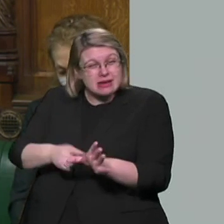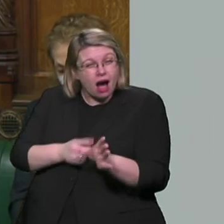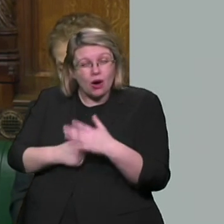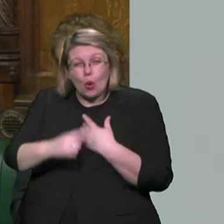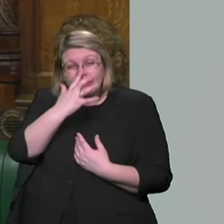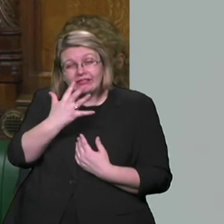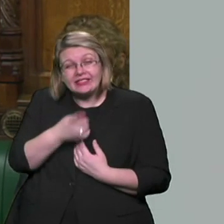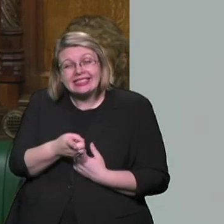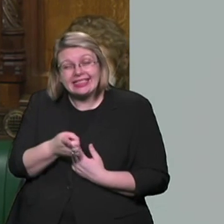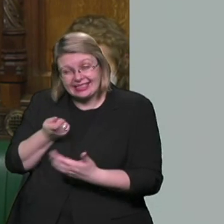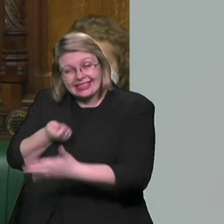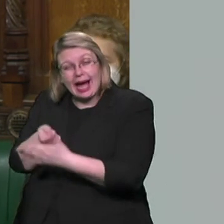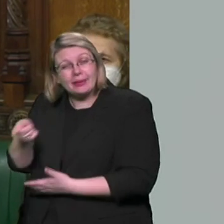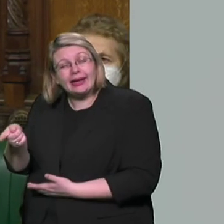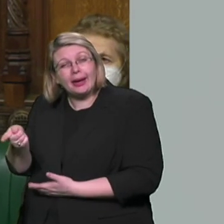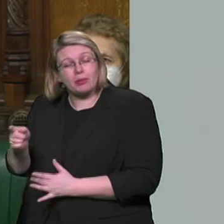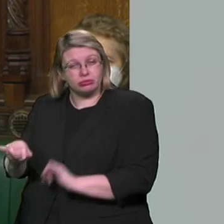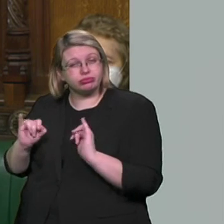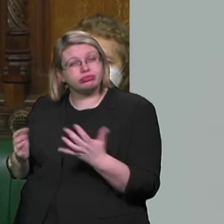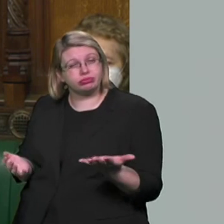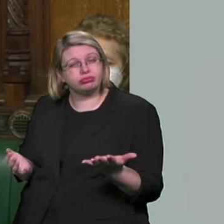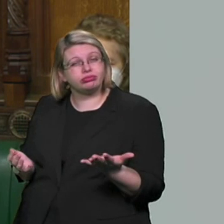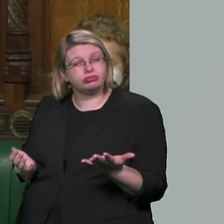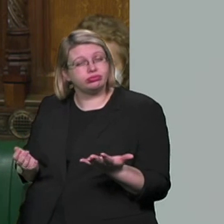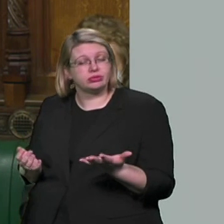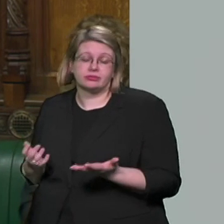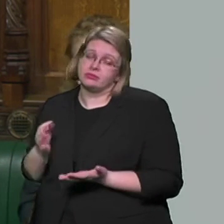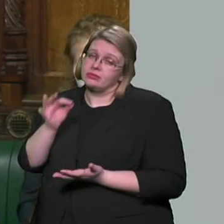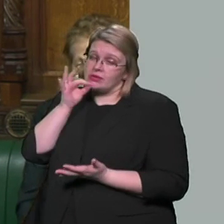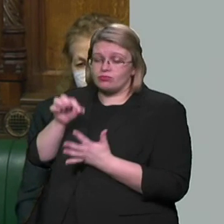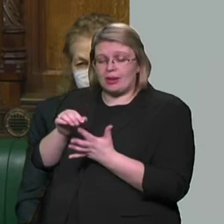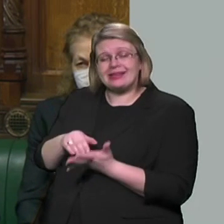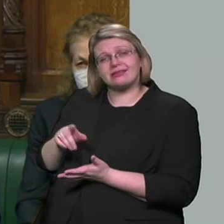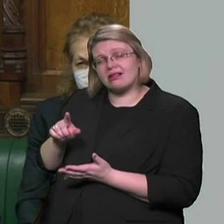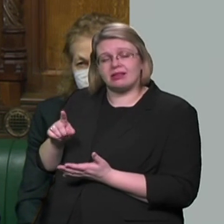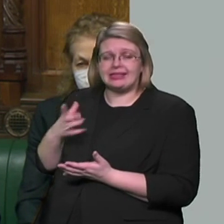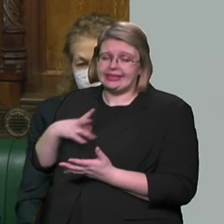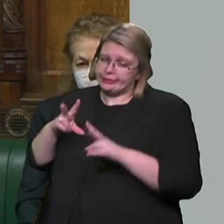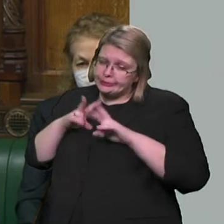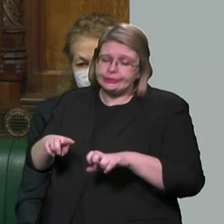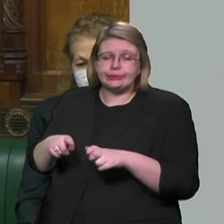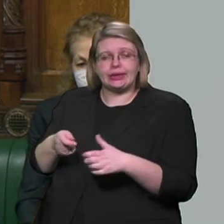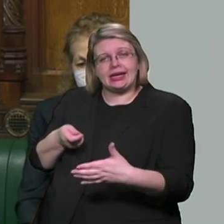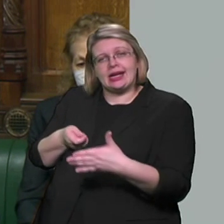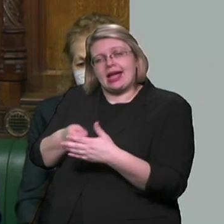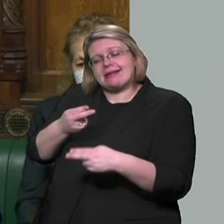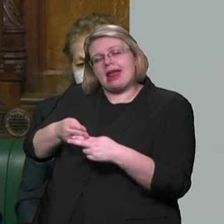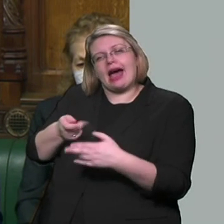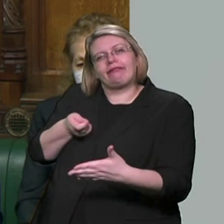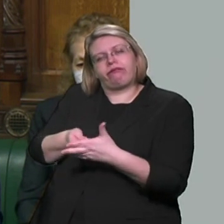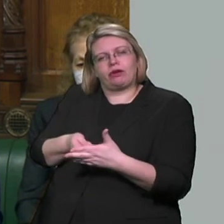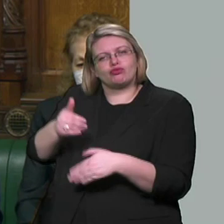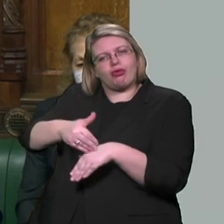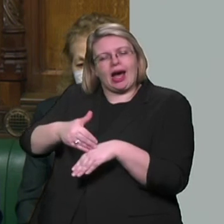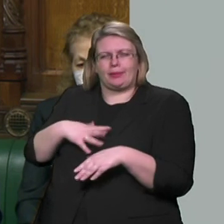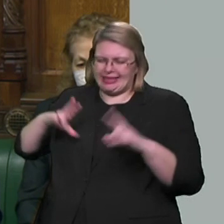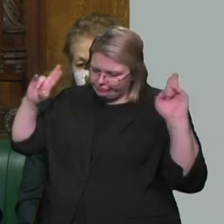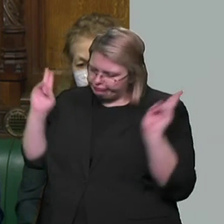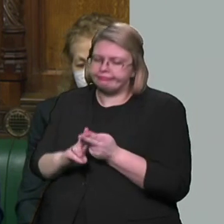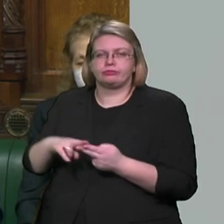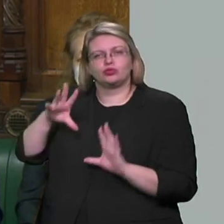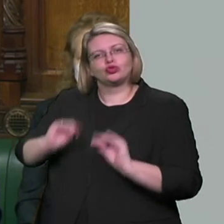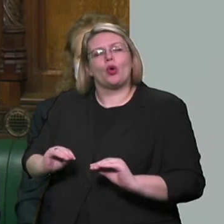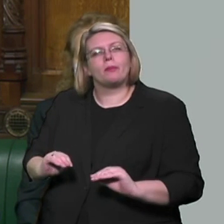I hope that the Prime Minister would agree with me that far more needs to be done to stamp out the scourge of knife crime, including addressing the underlying causes.